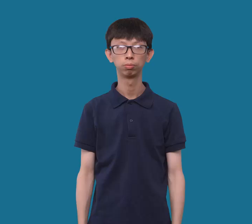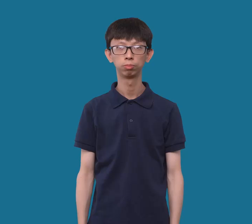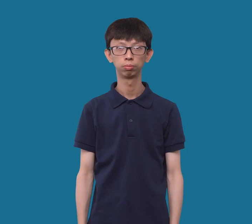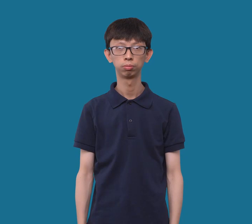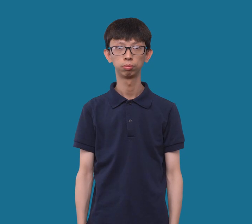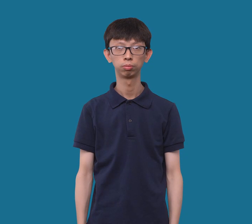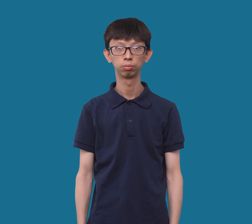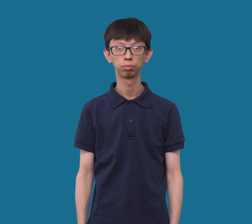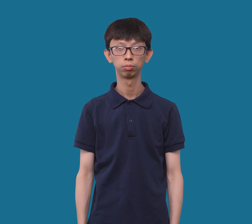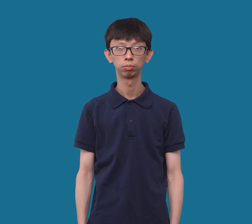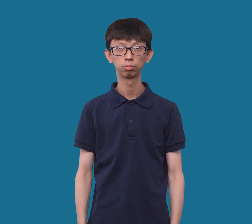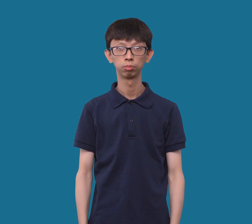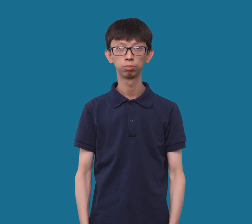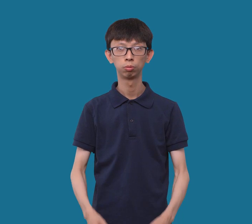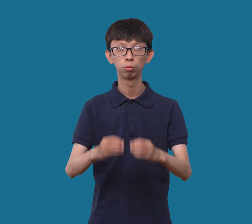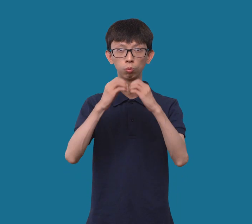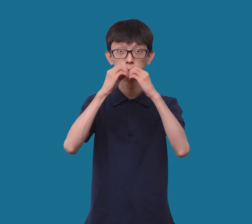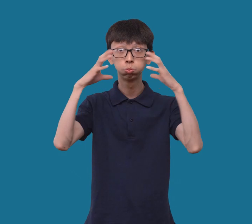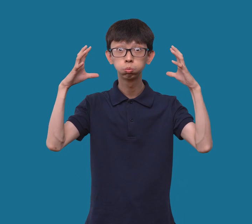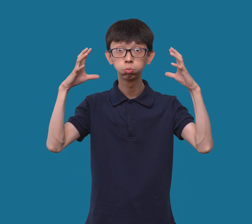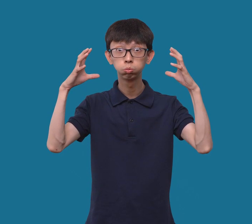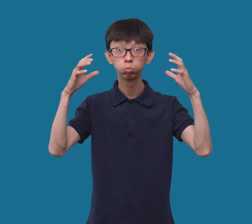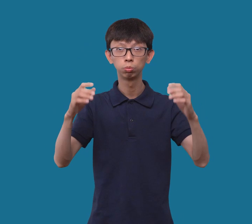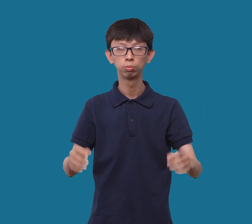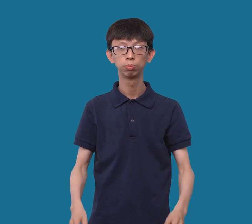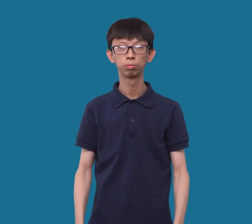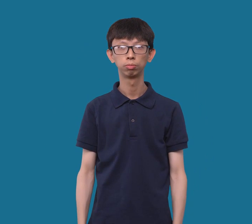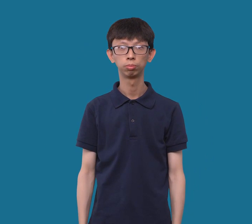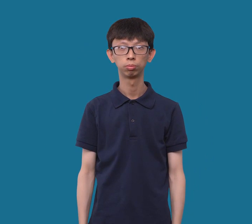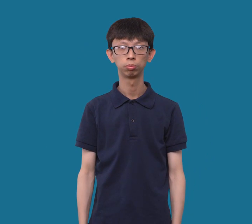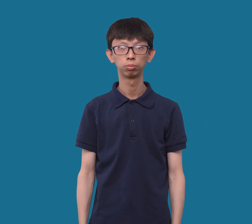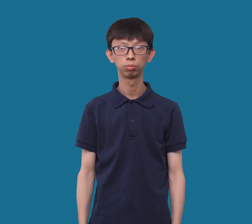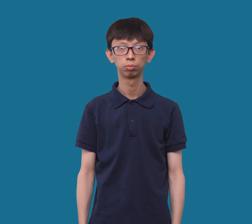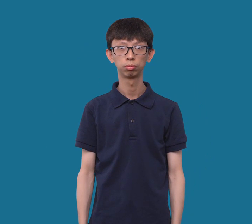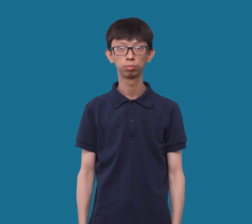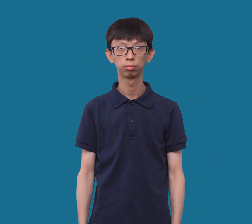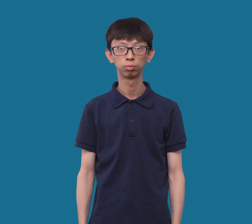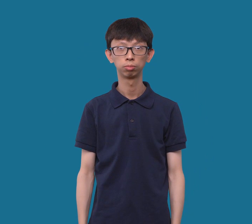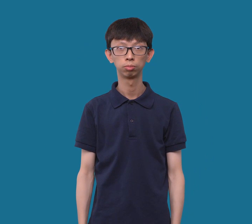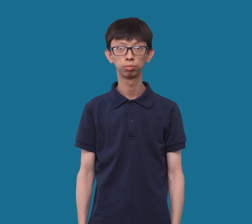bóng bay